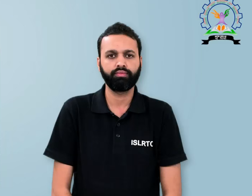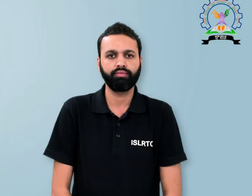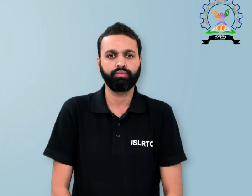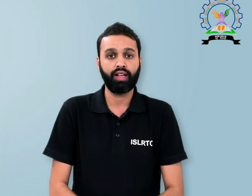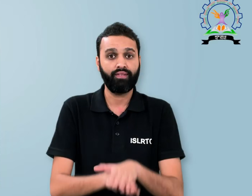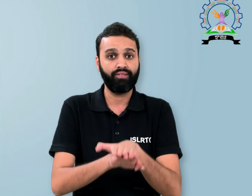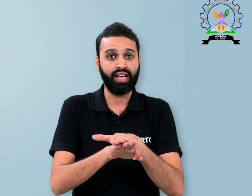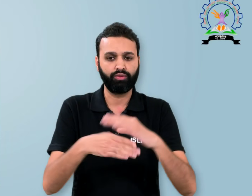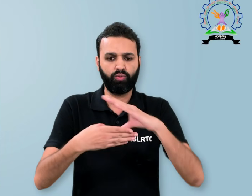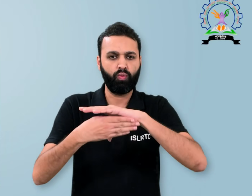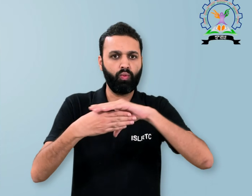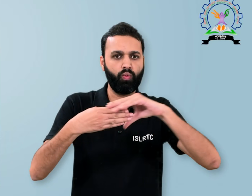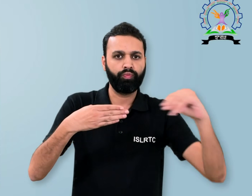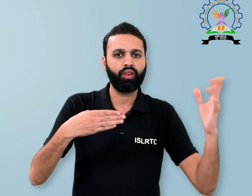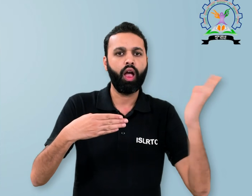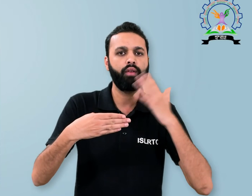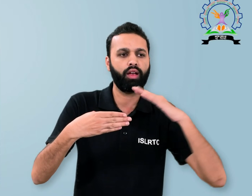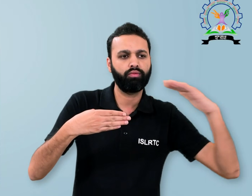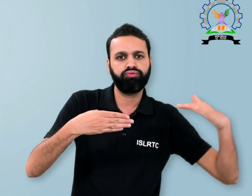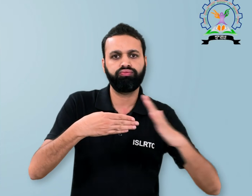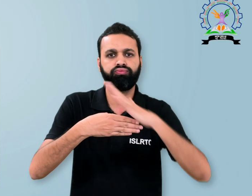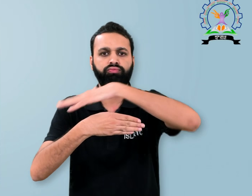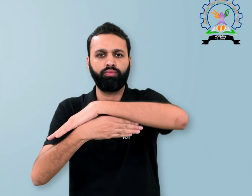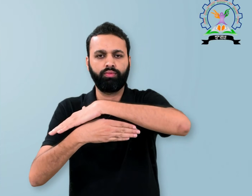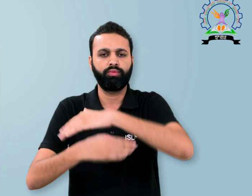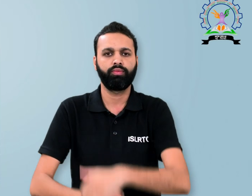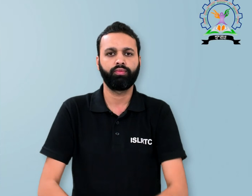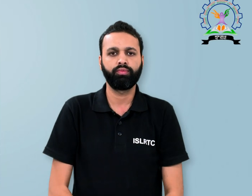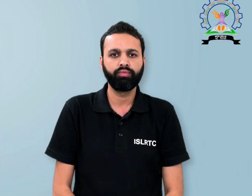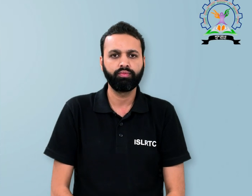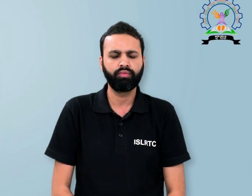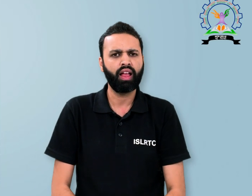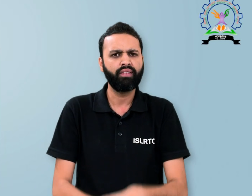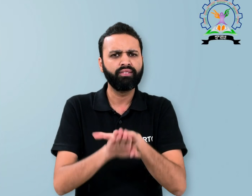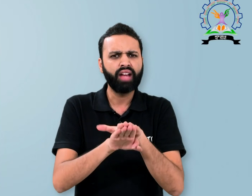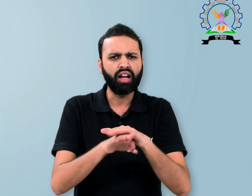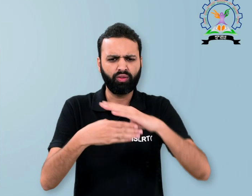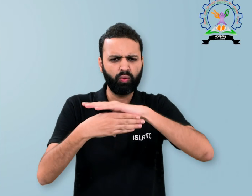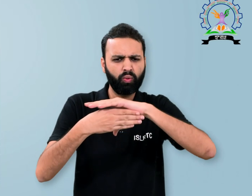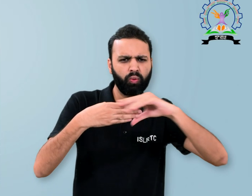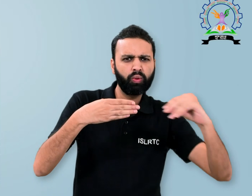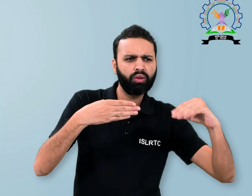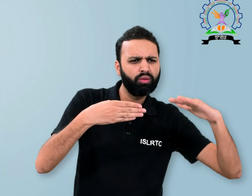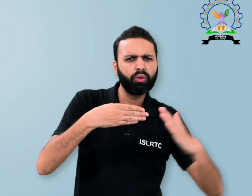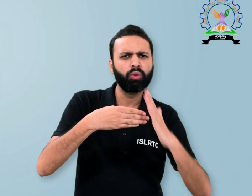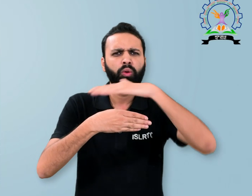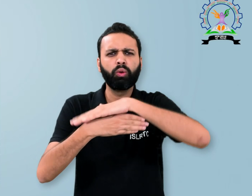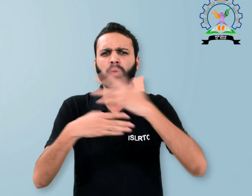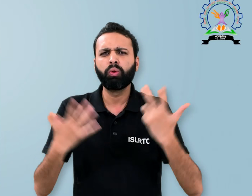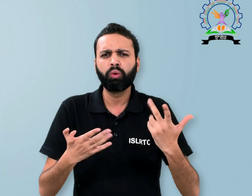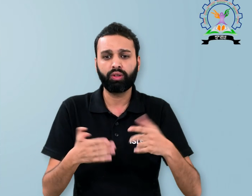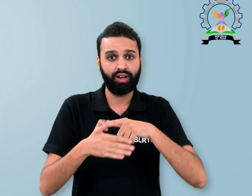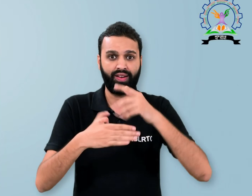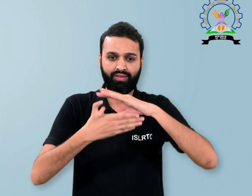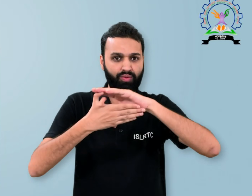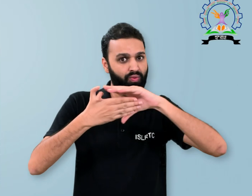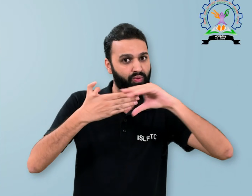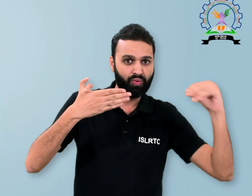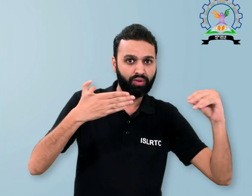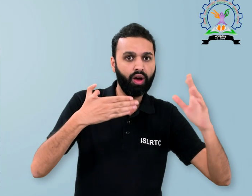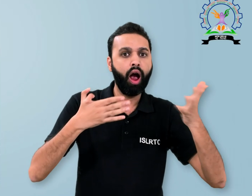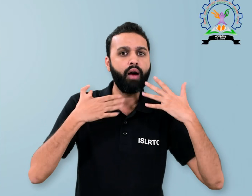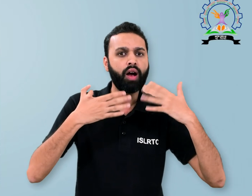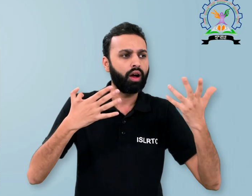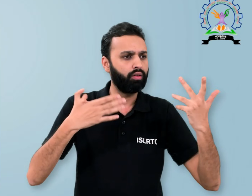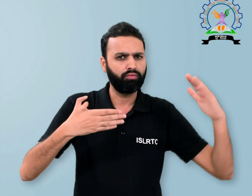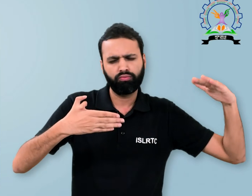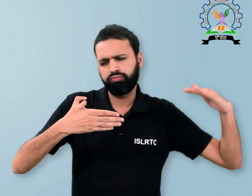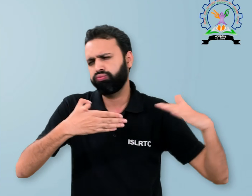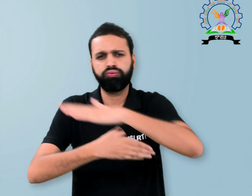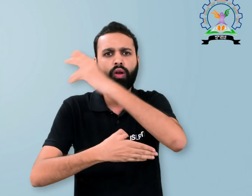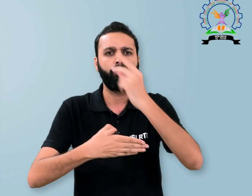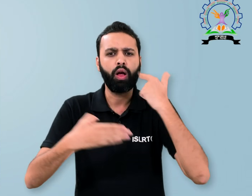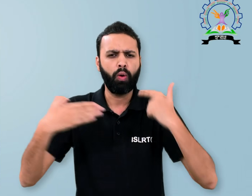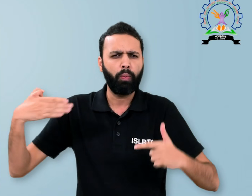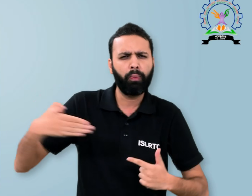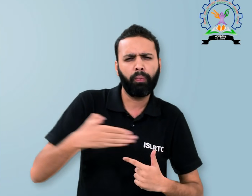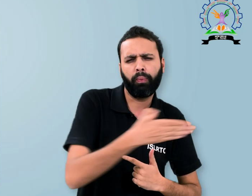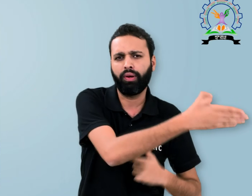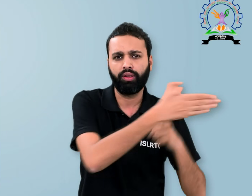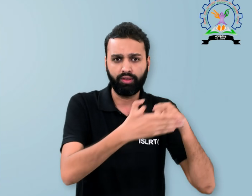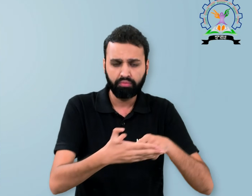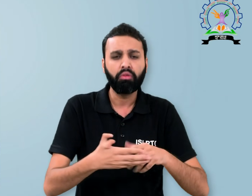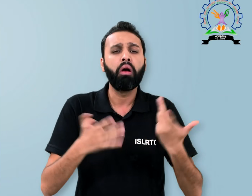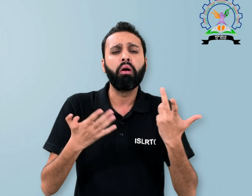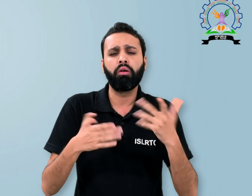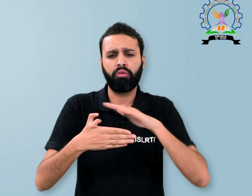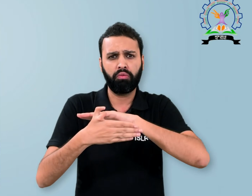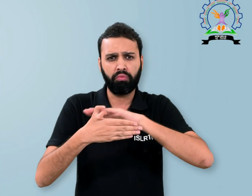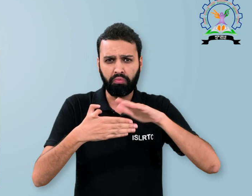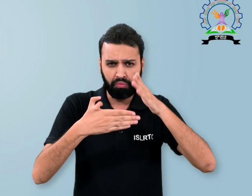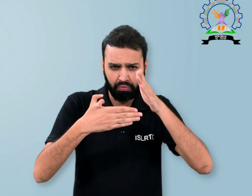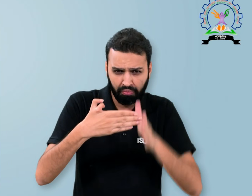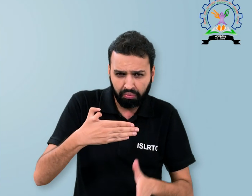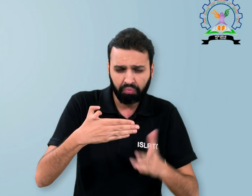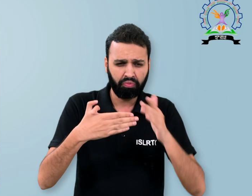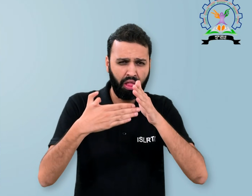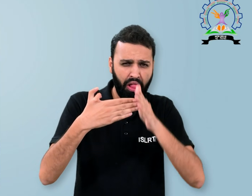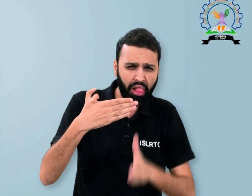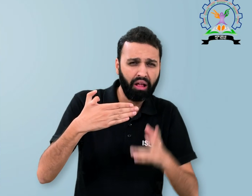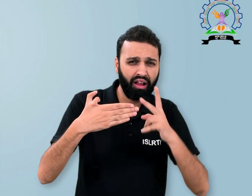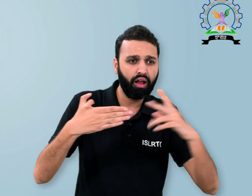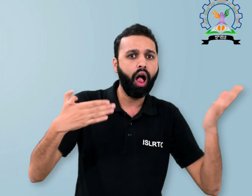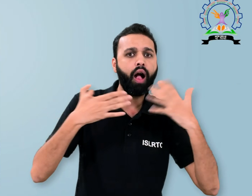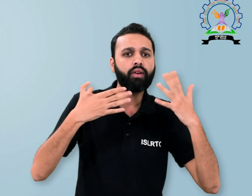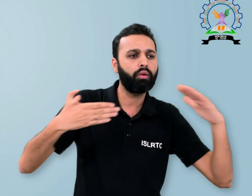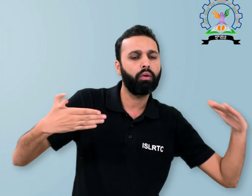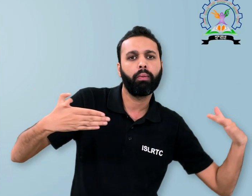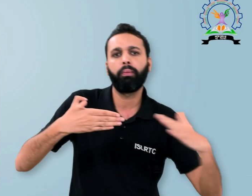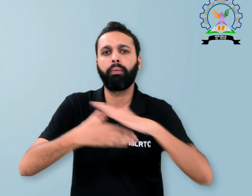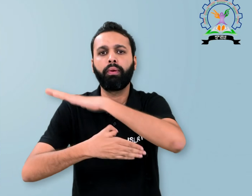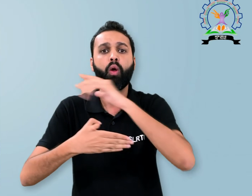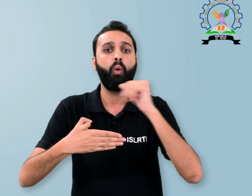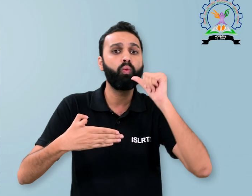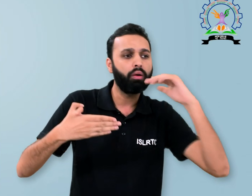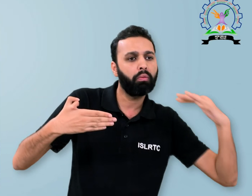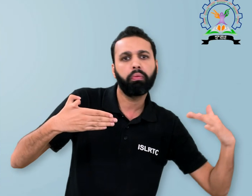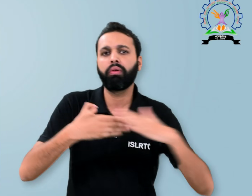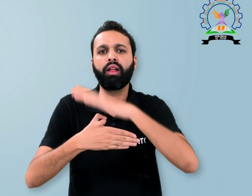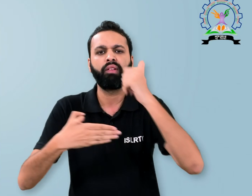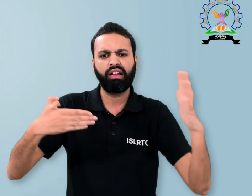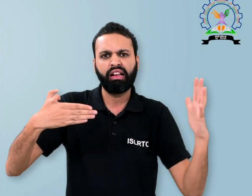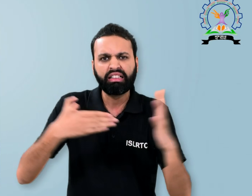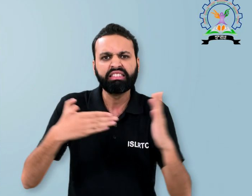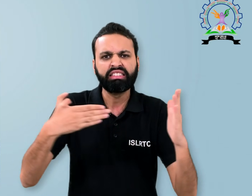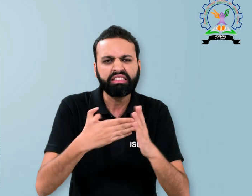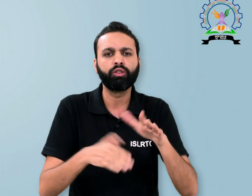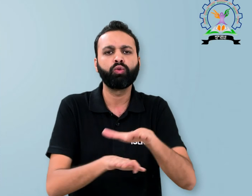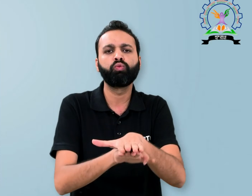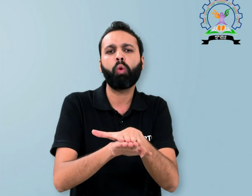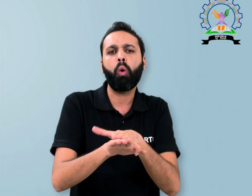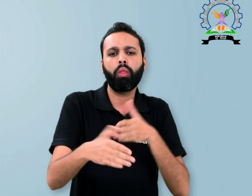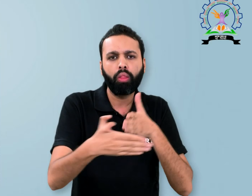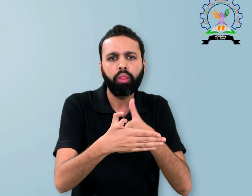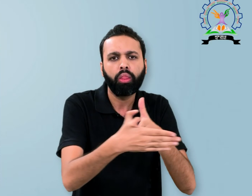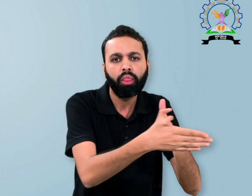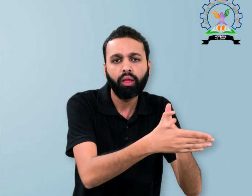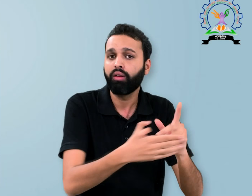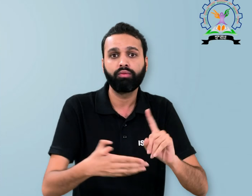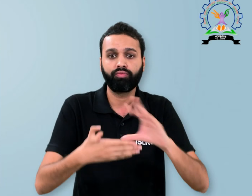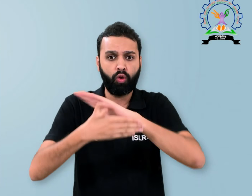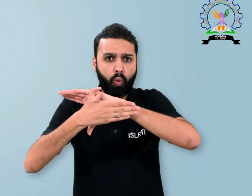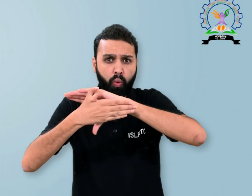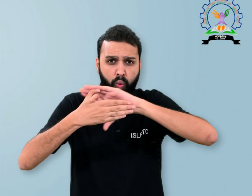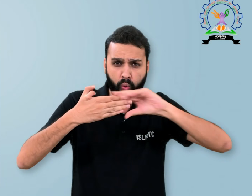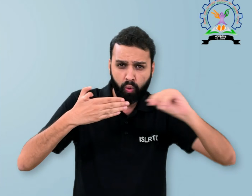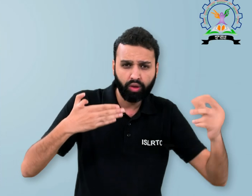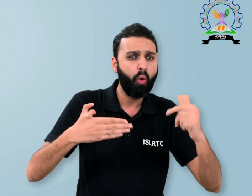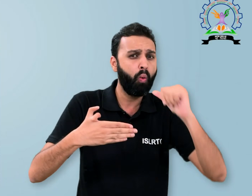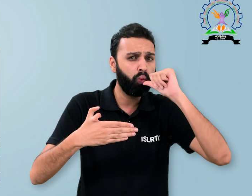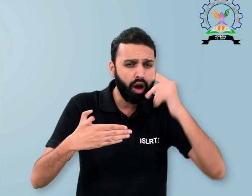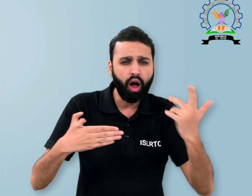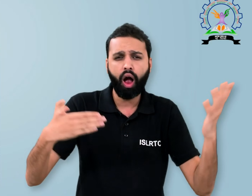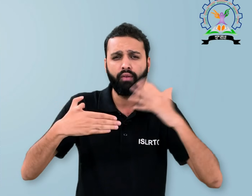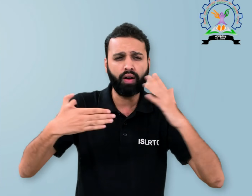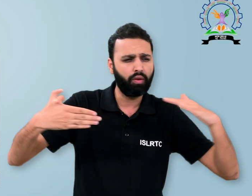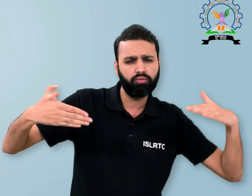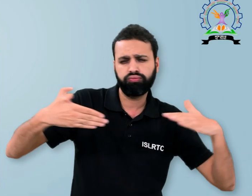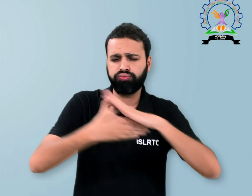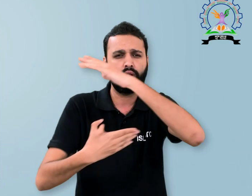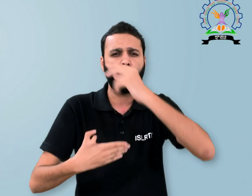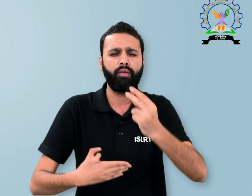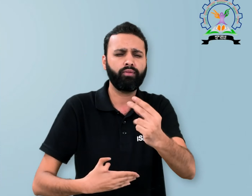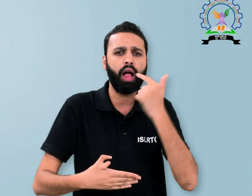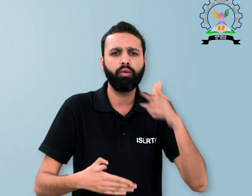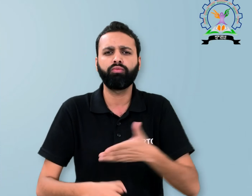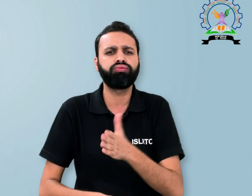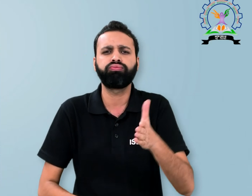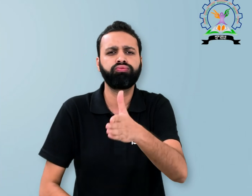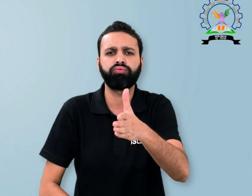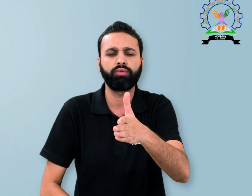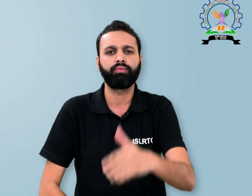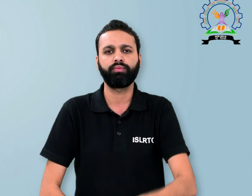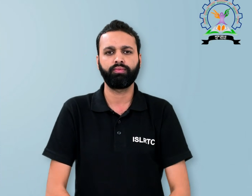Streamlined The body shape found in fishes to minimize the water friction while swimming.